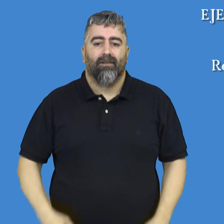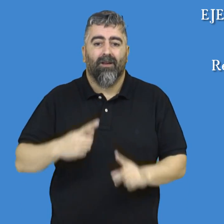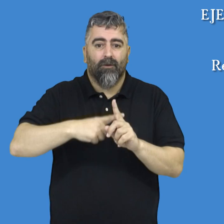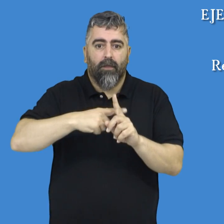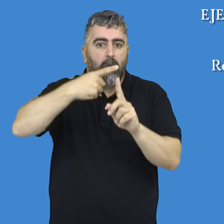nivel